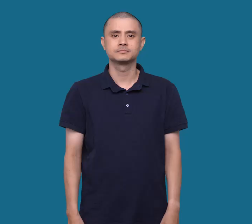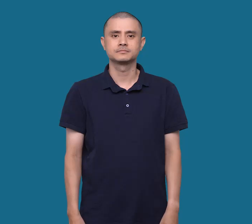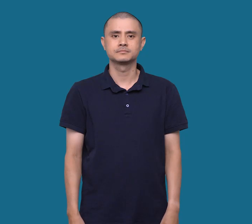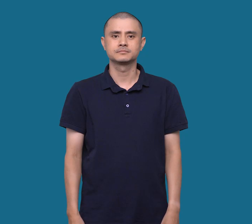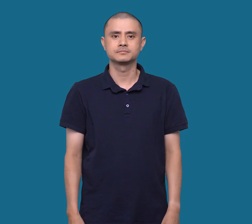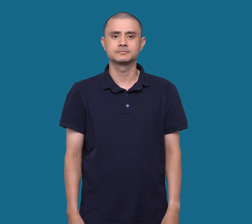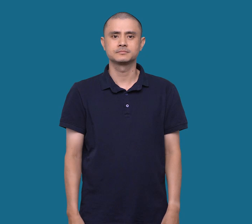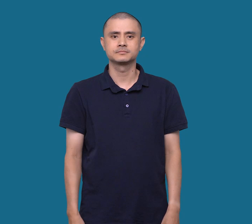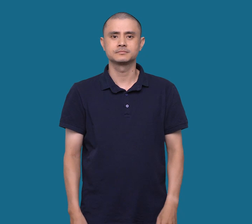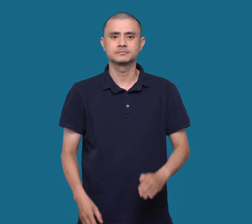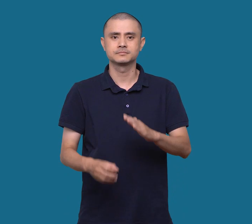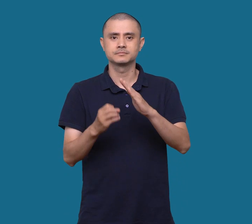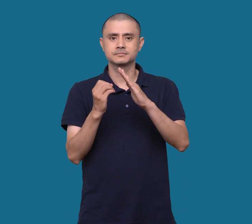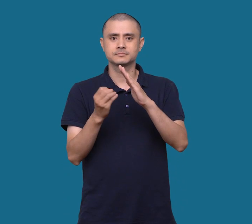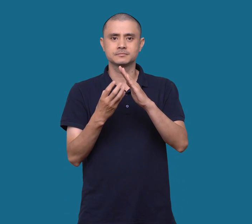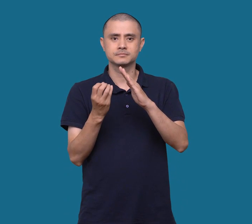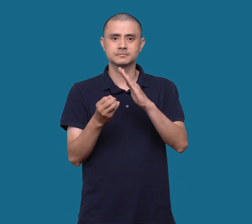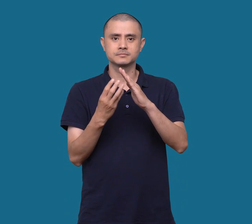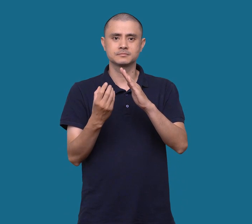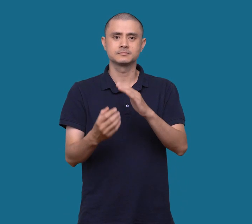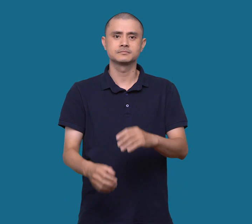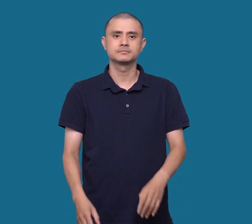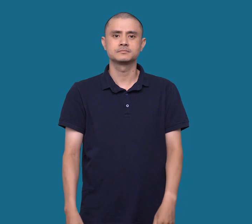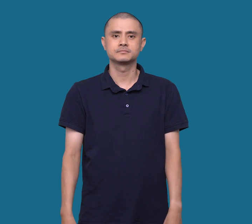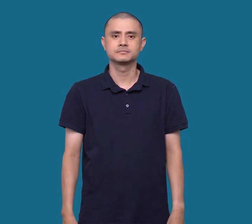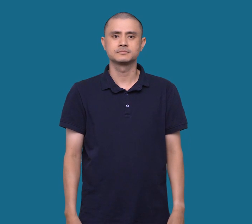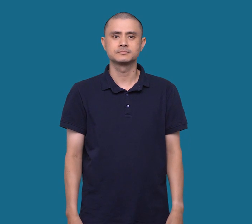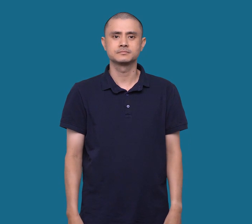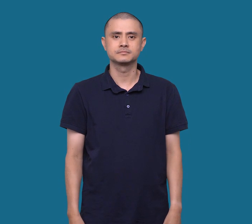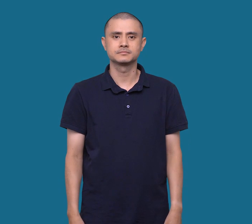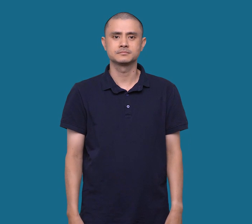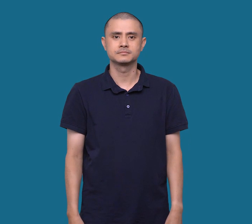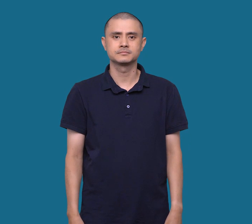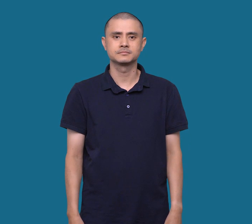địa chỉ